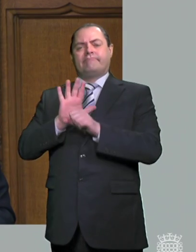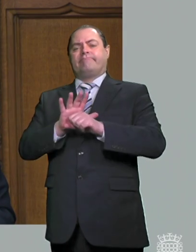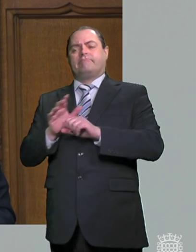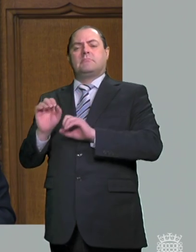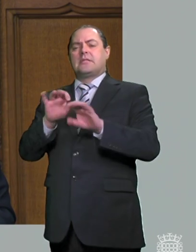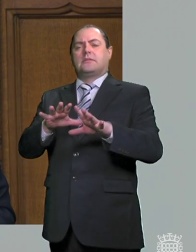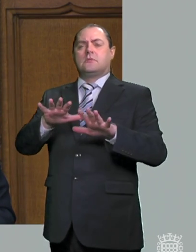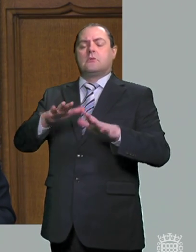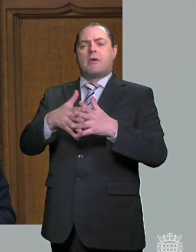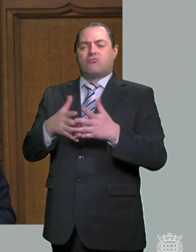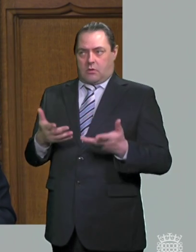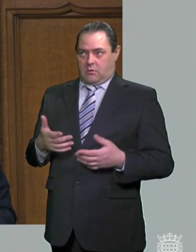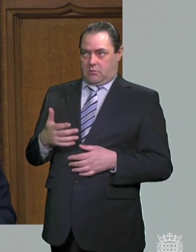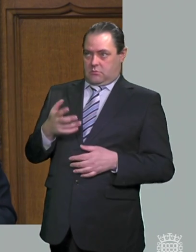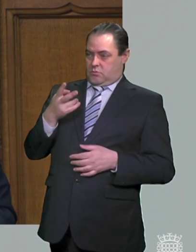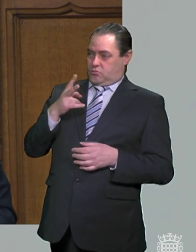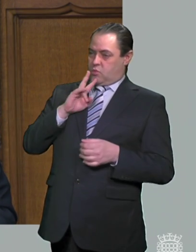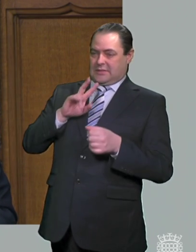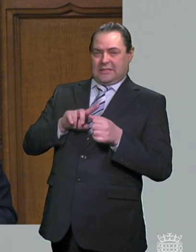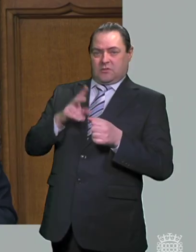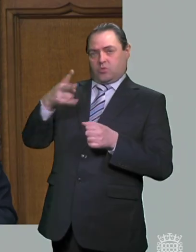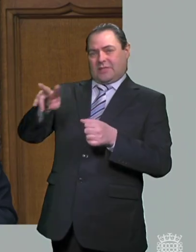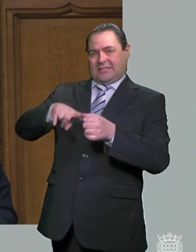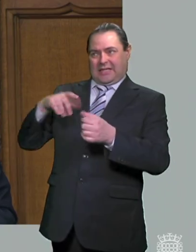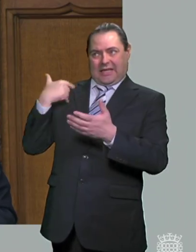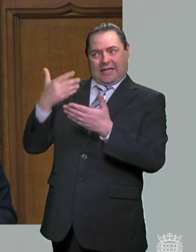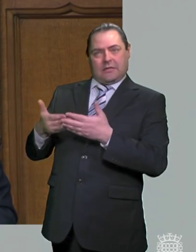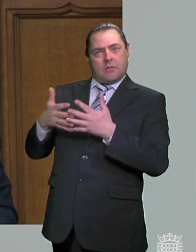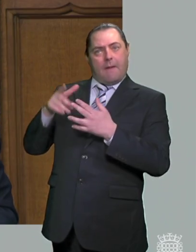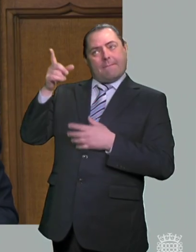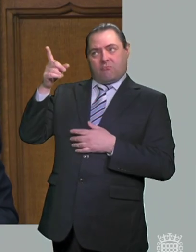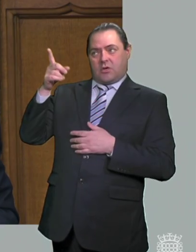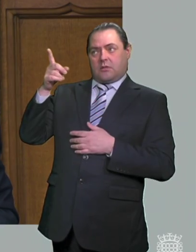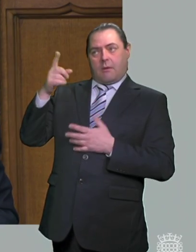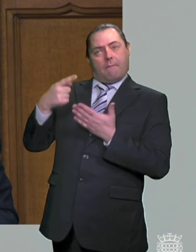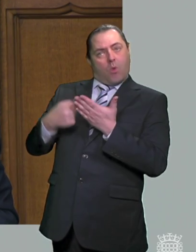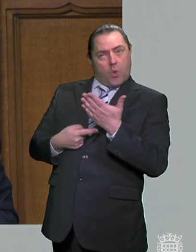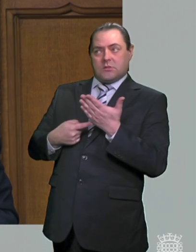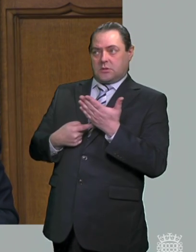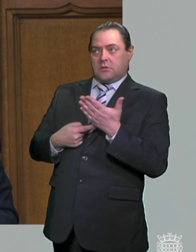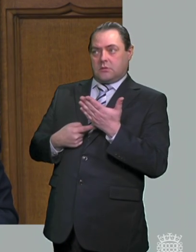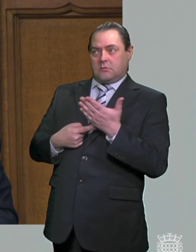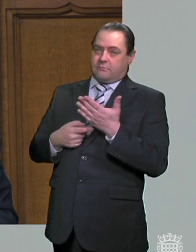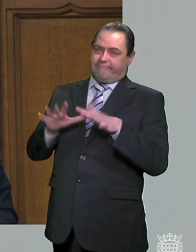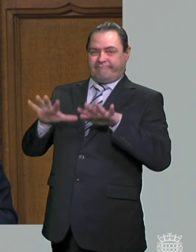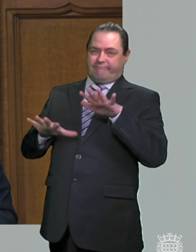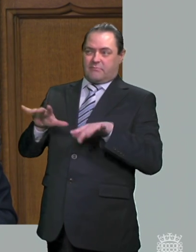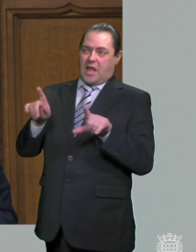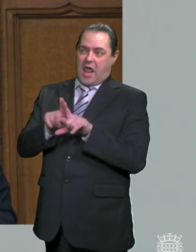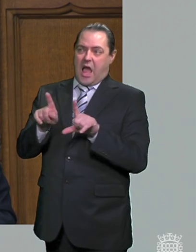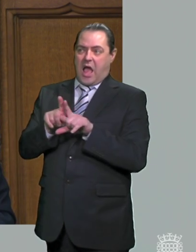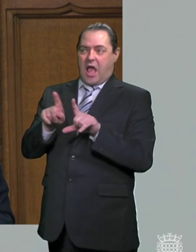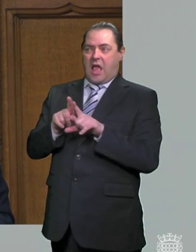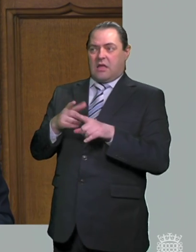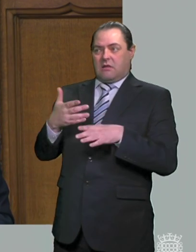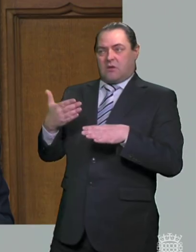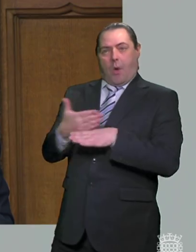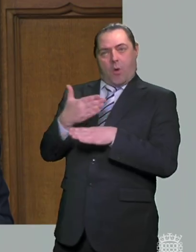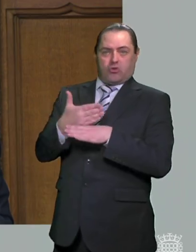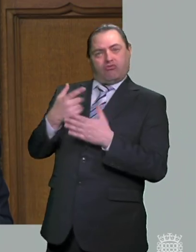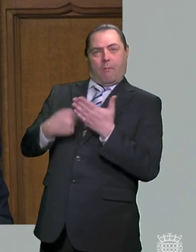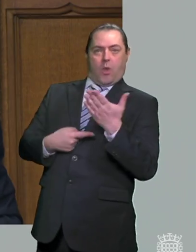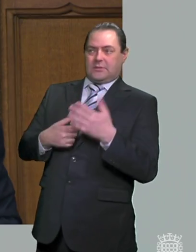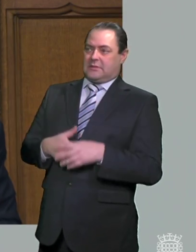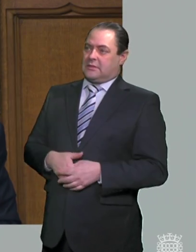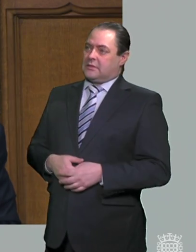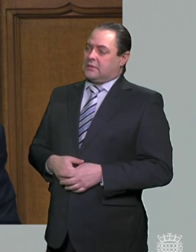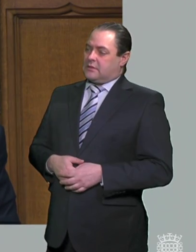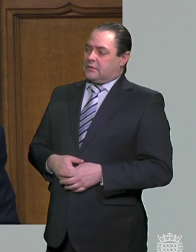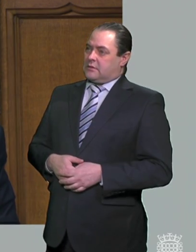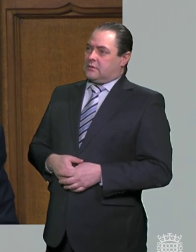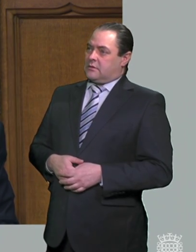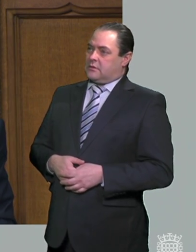In the last two decades, the American policy has been rather like an international commercial policy.